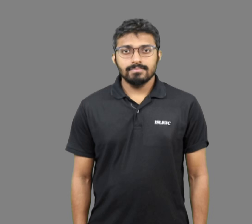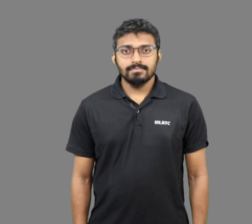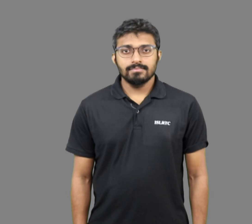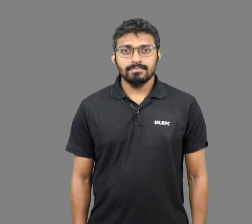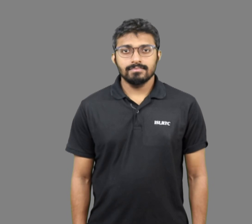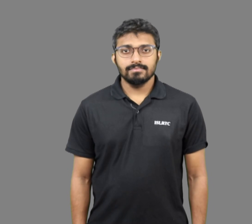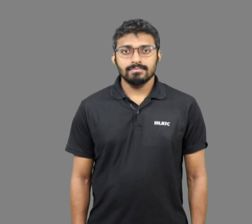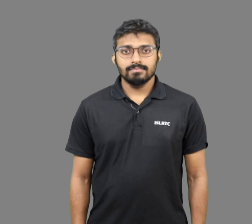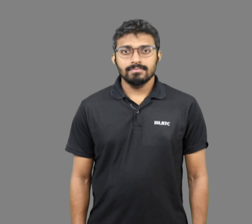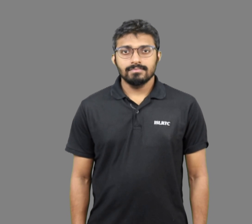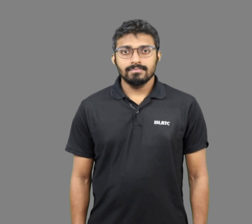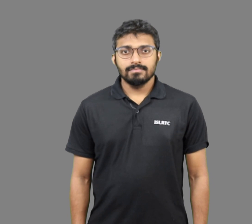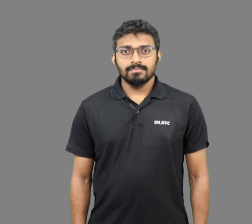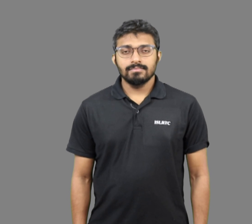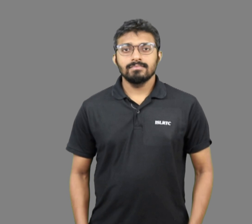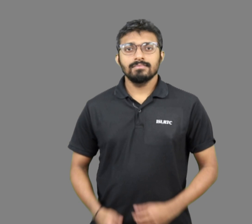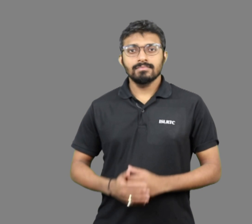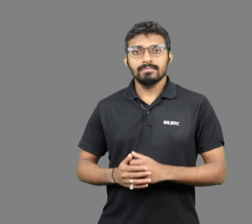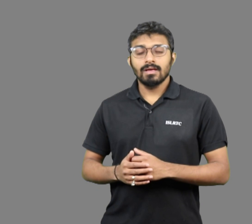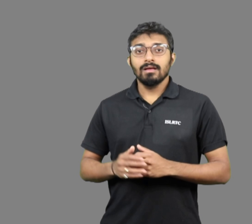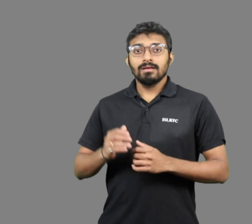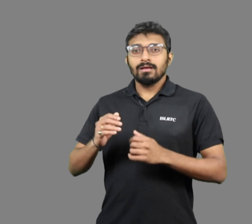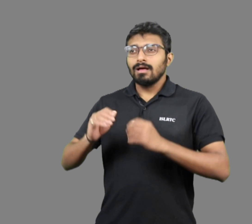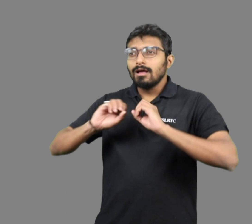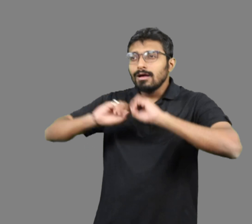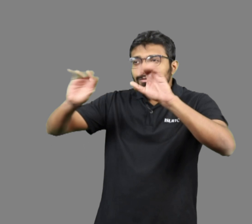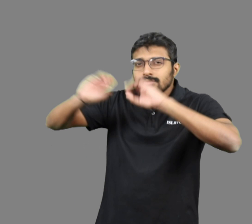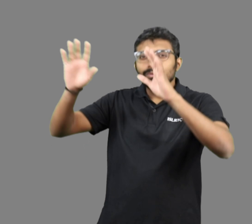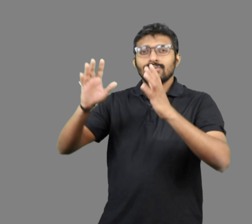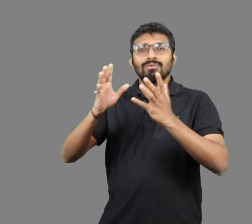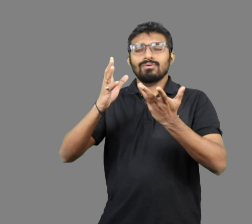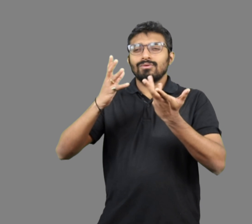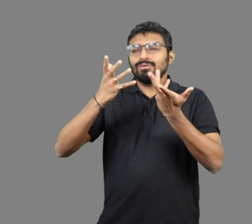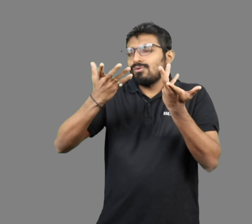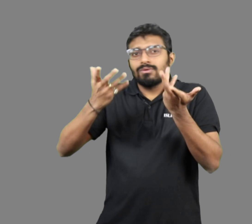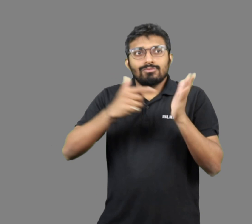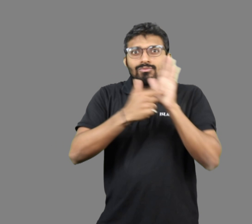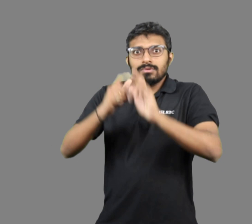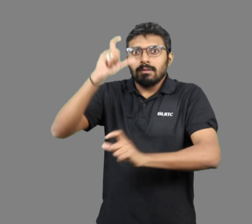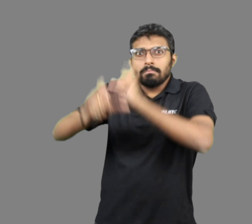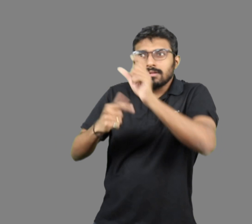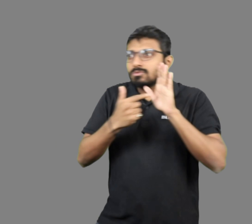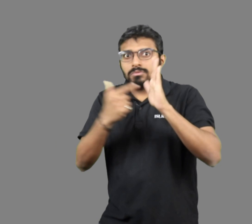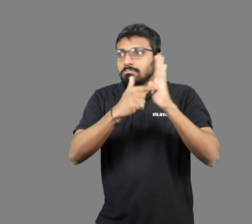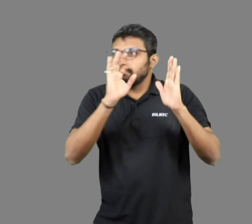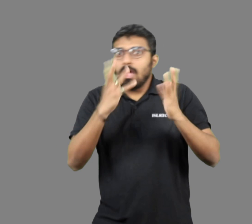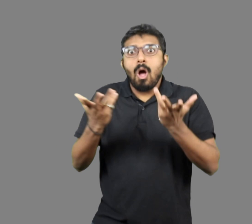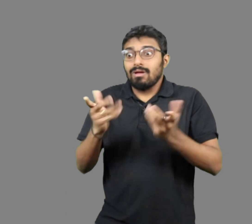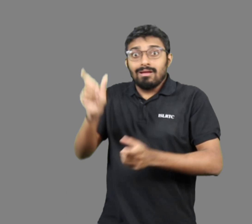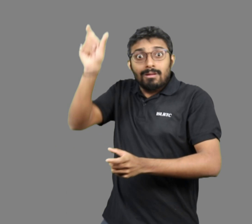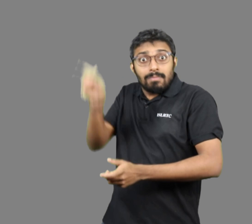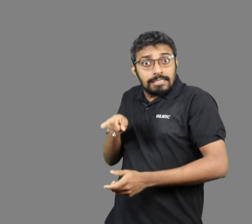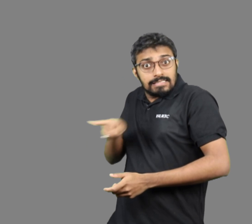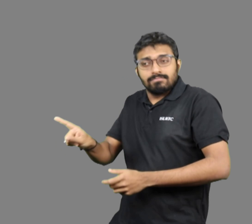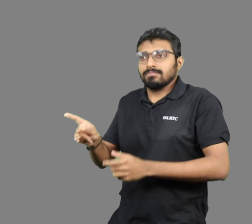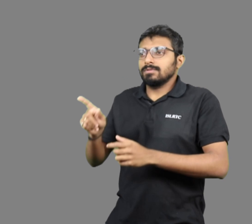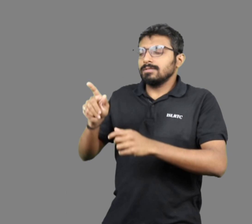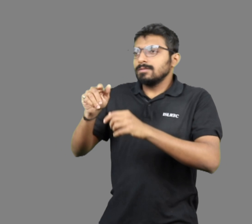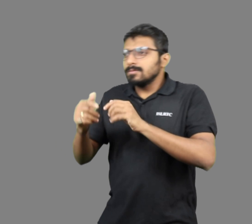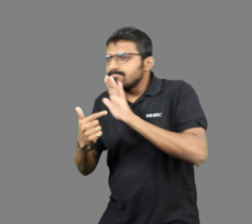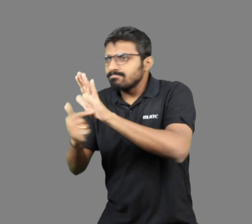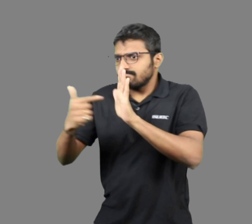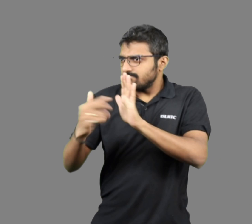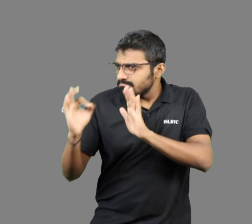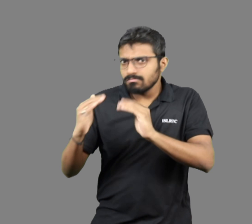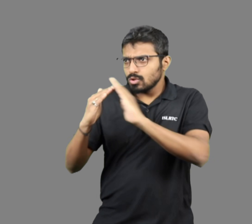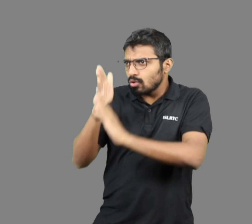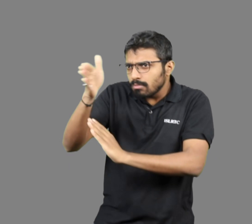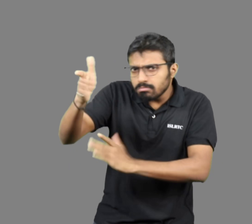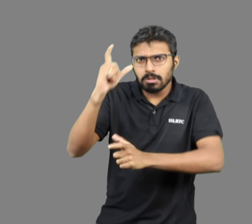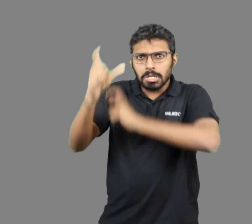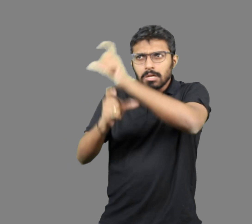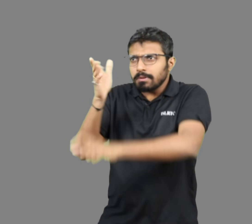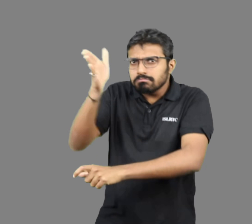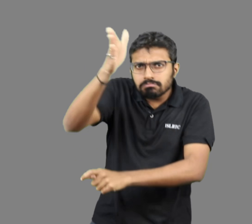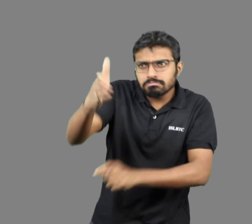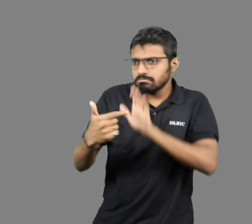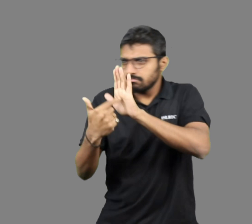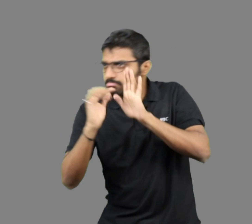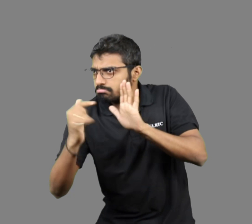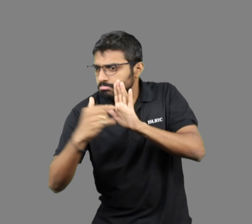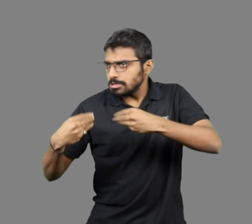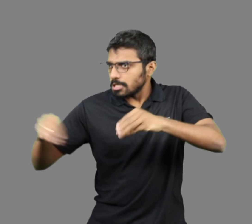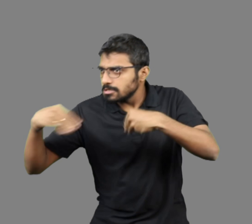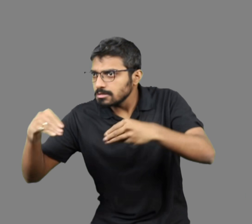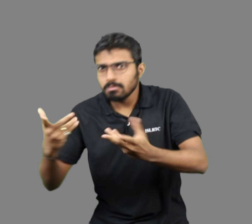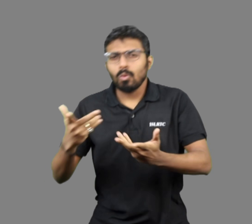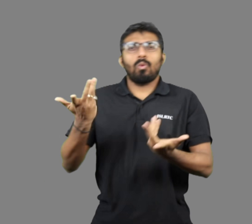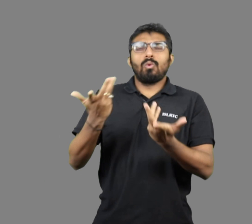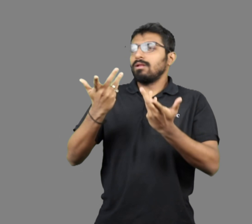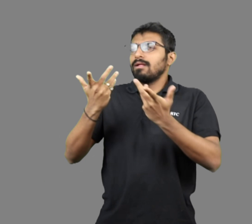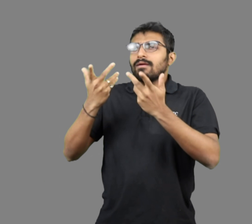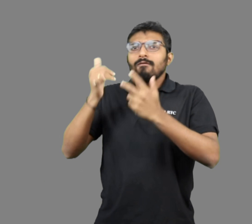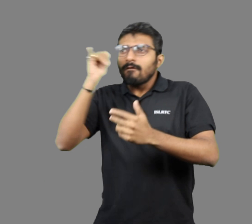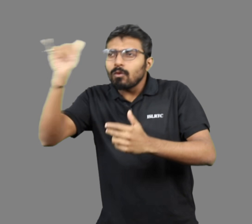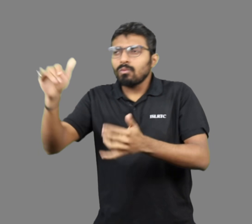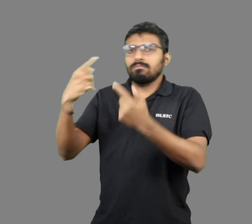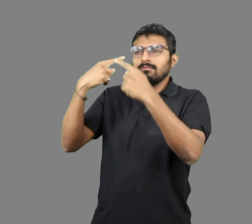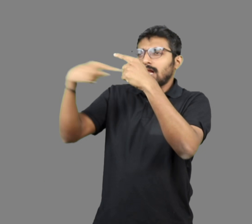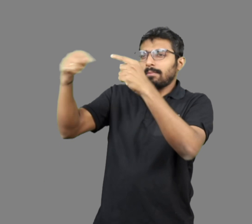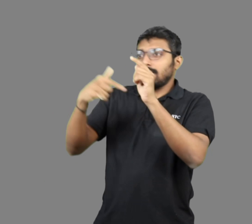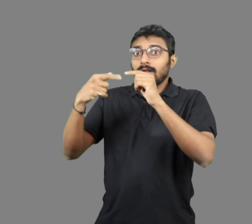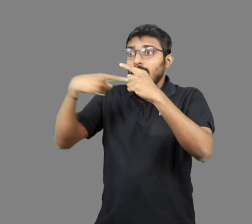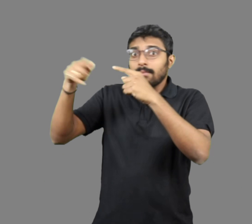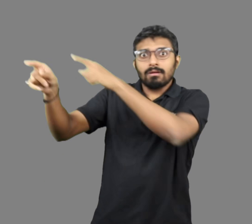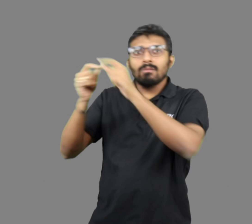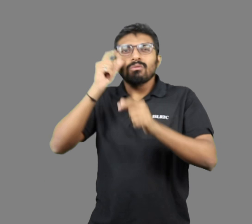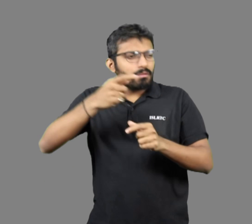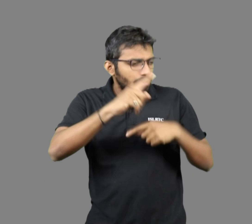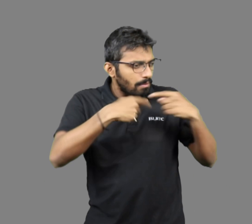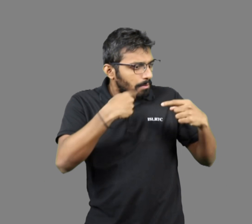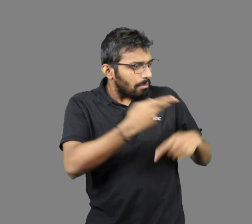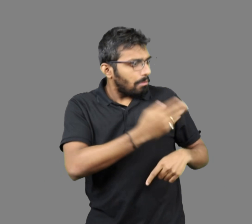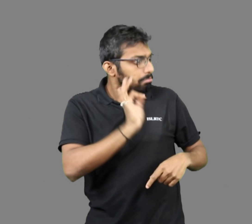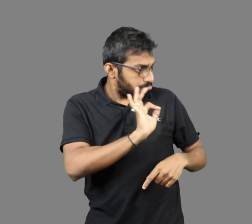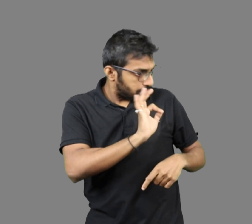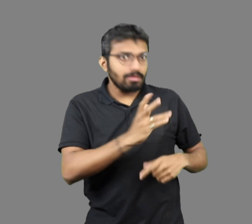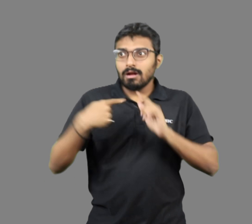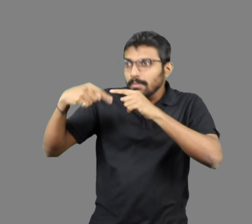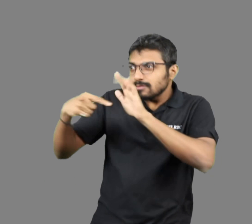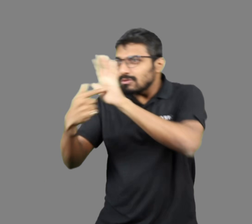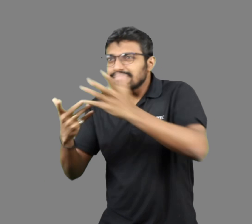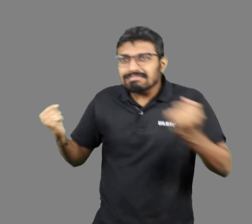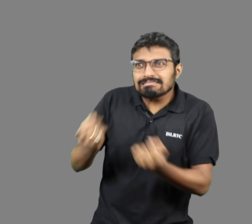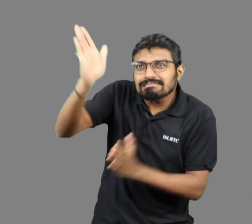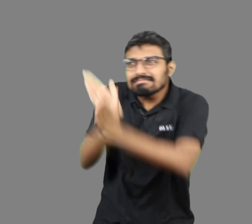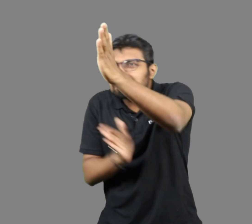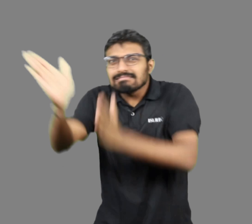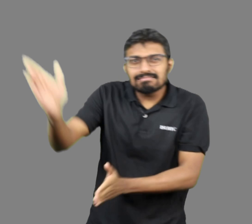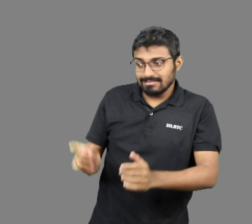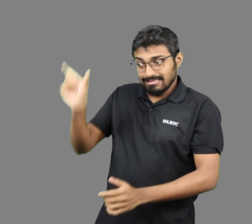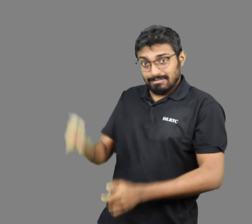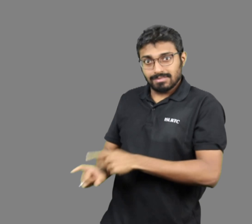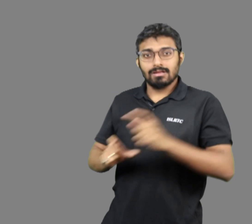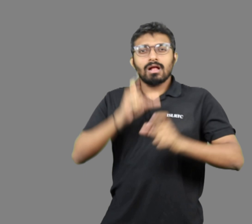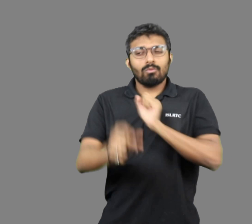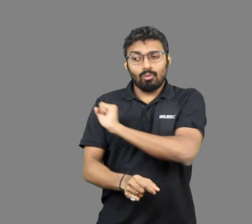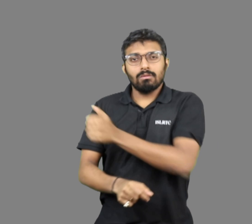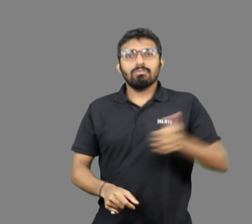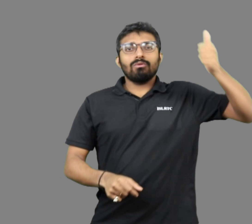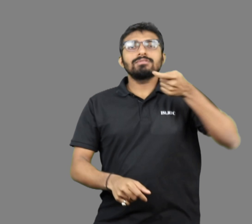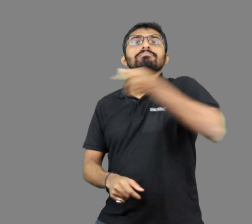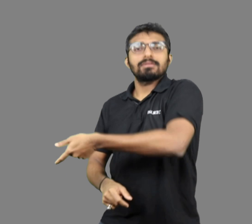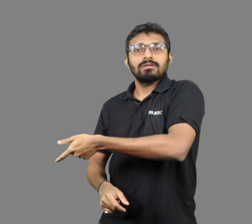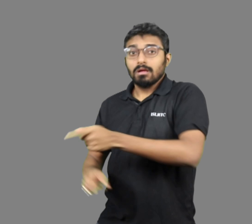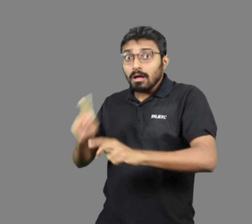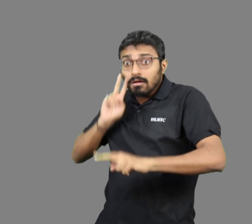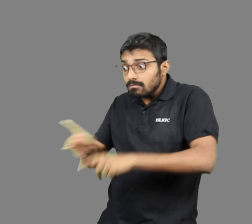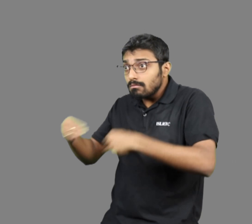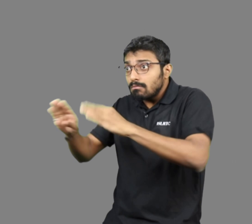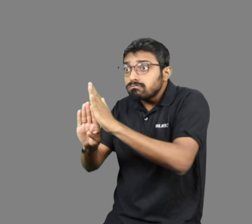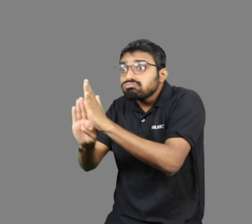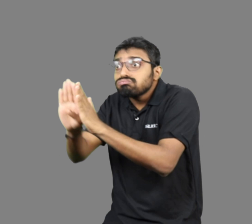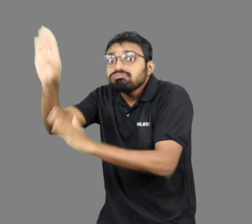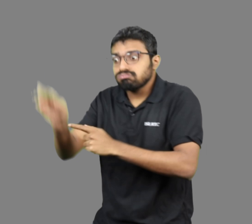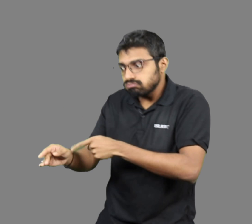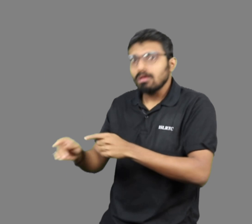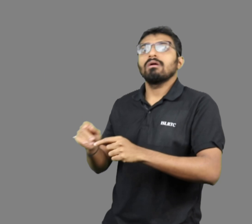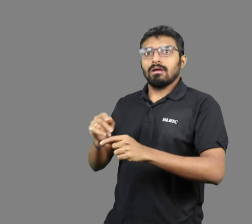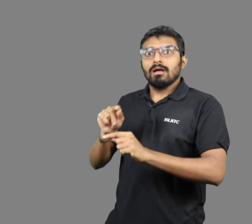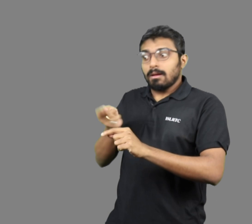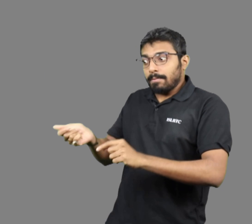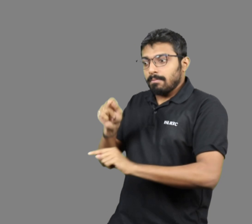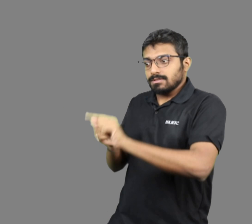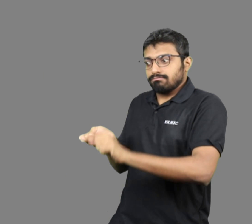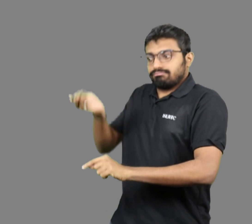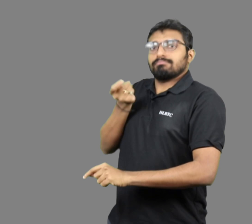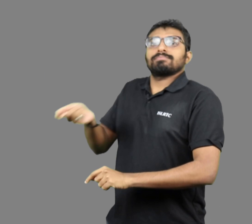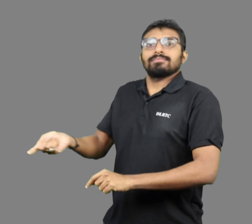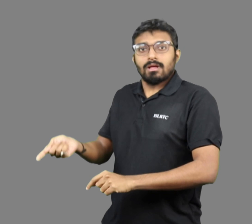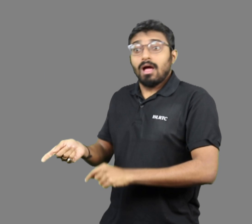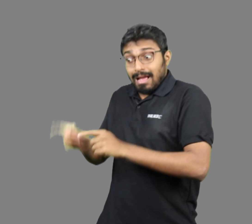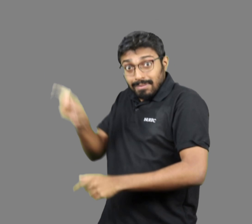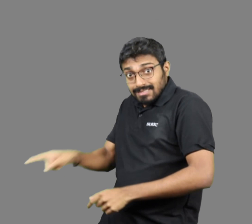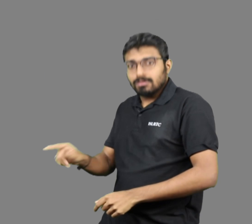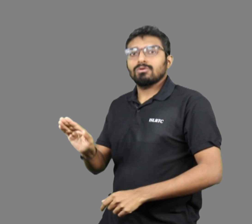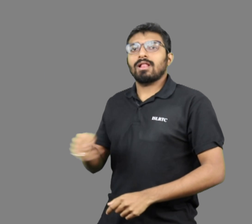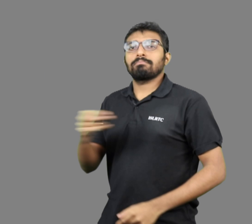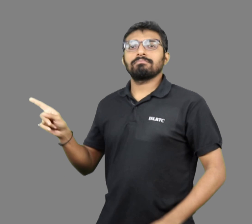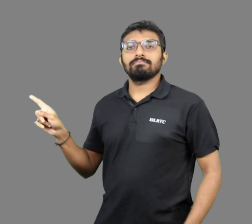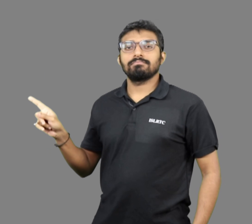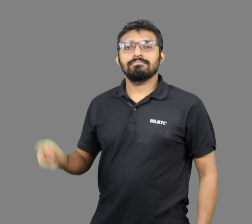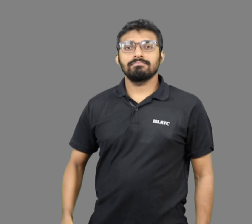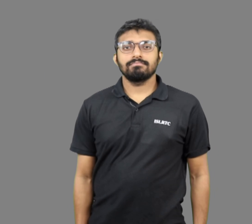Commercial Agent or Sales Agent